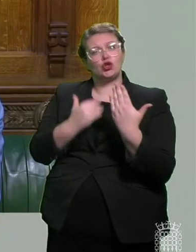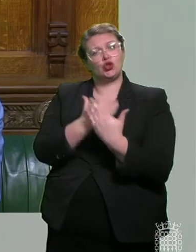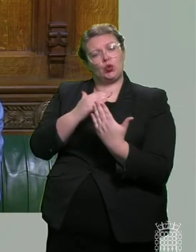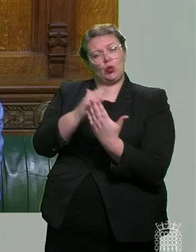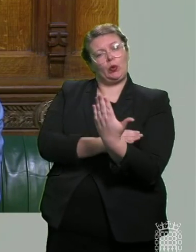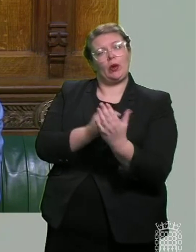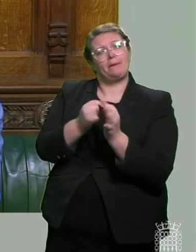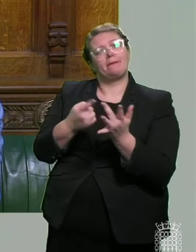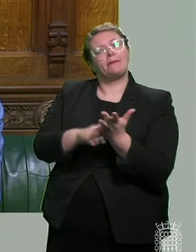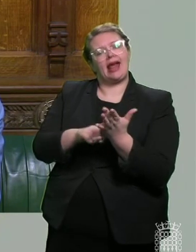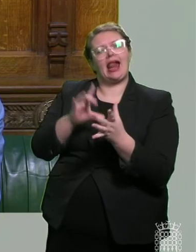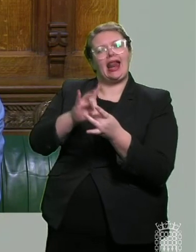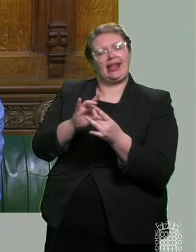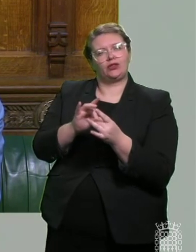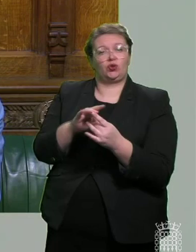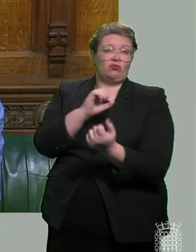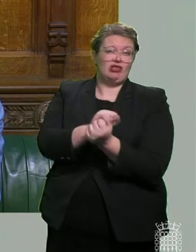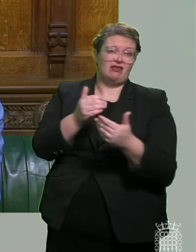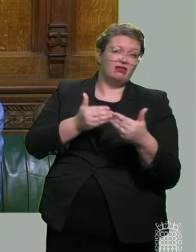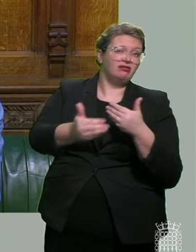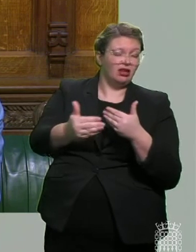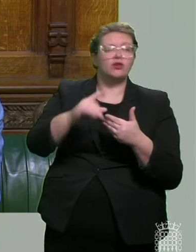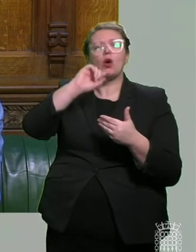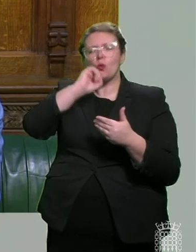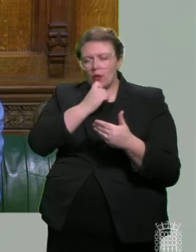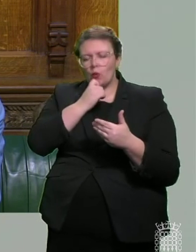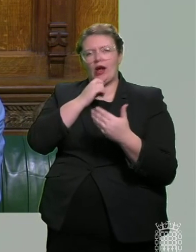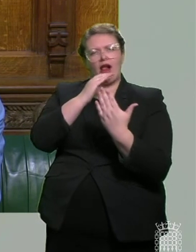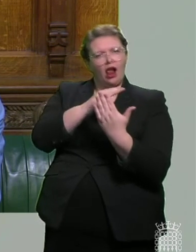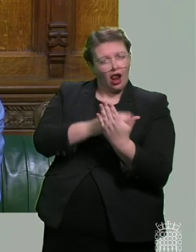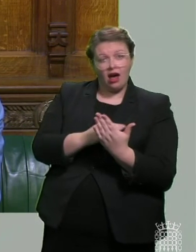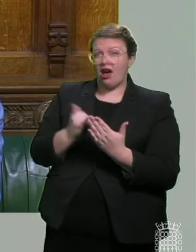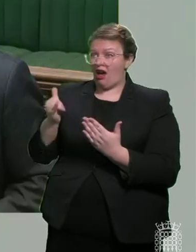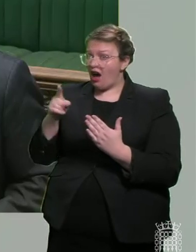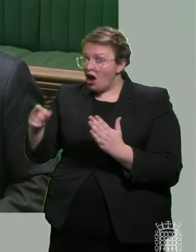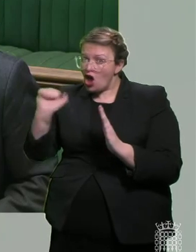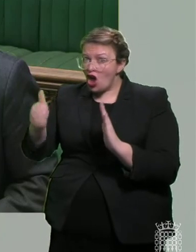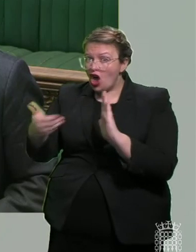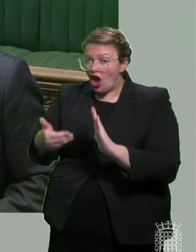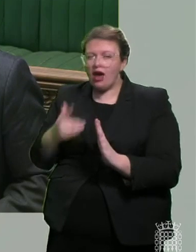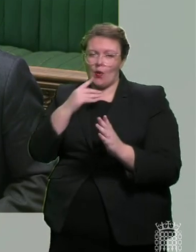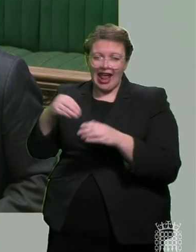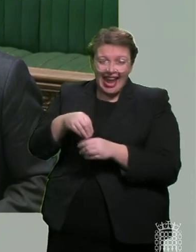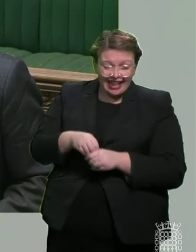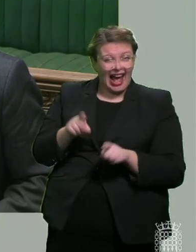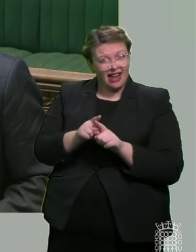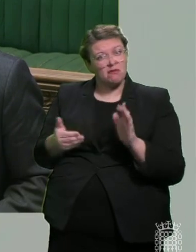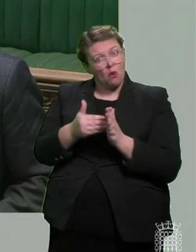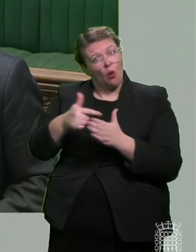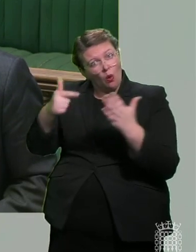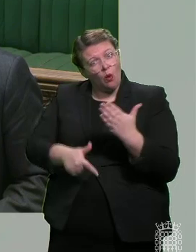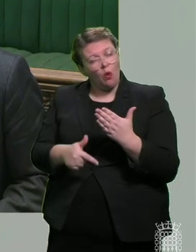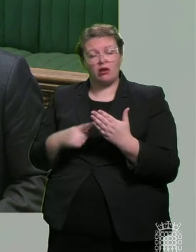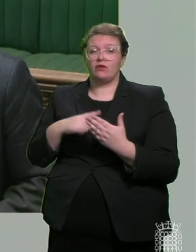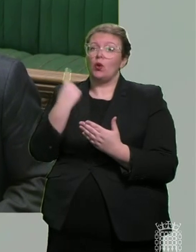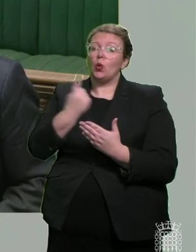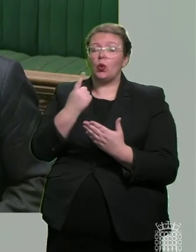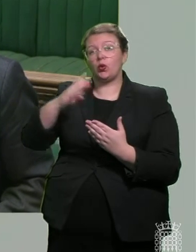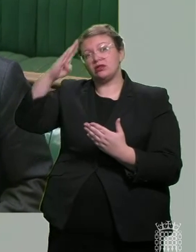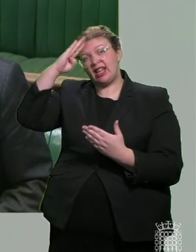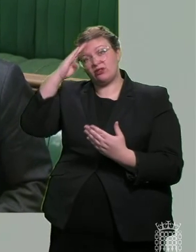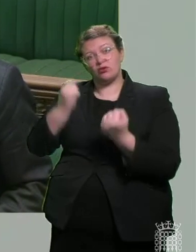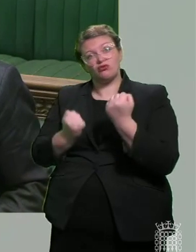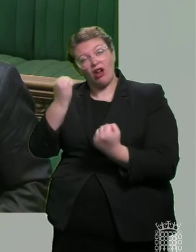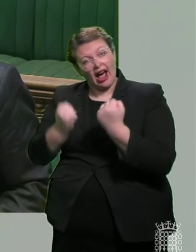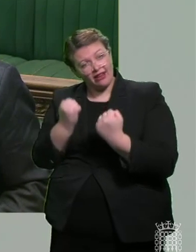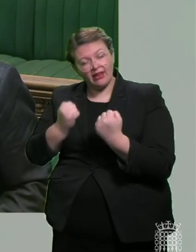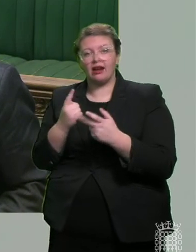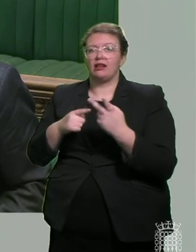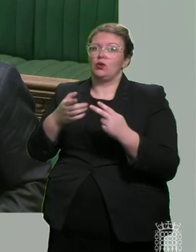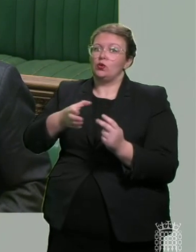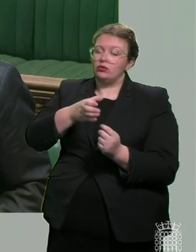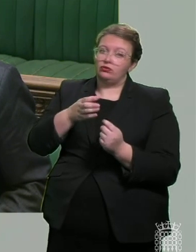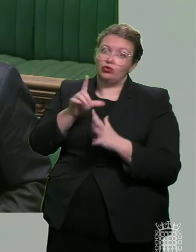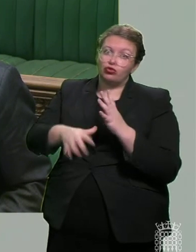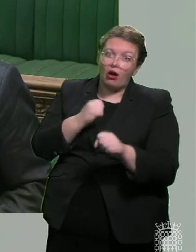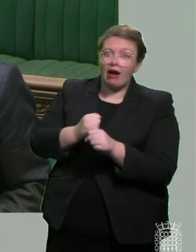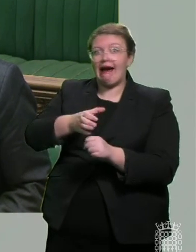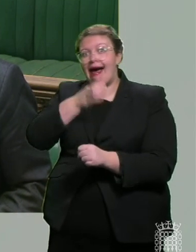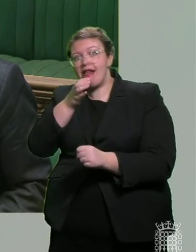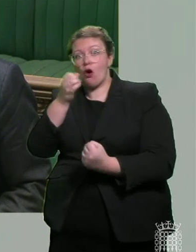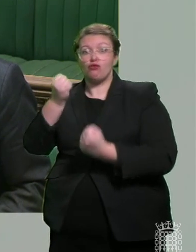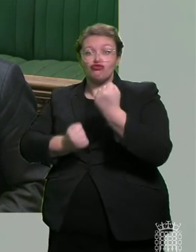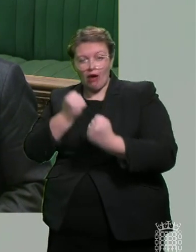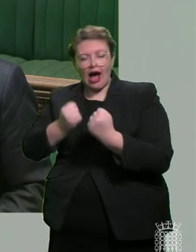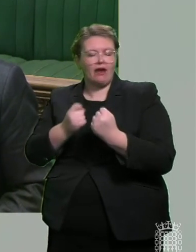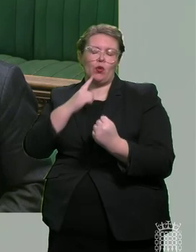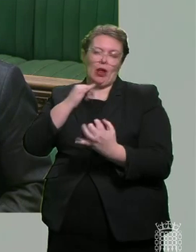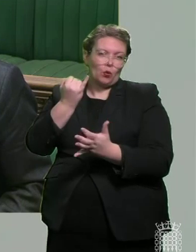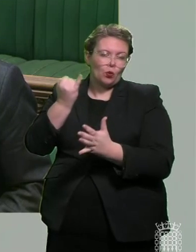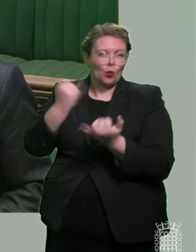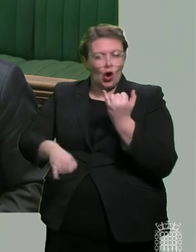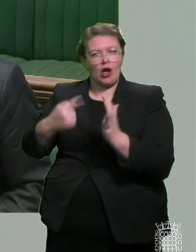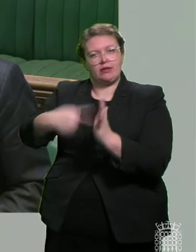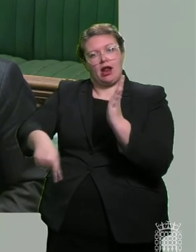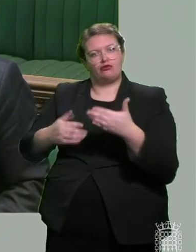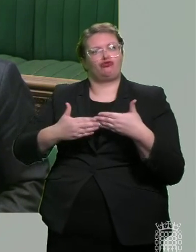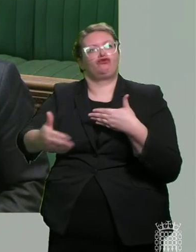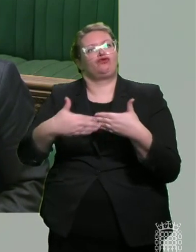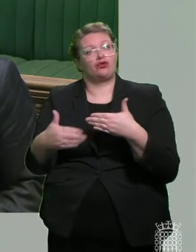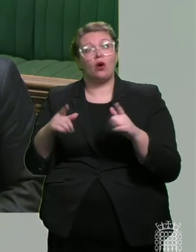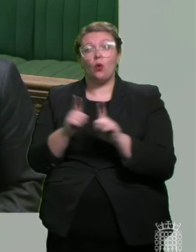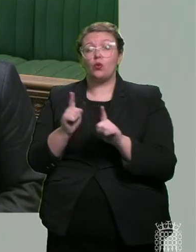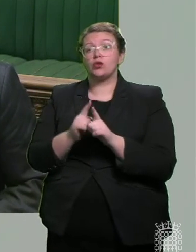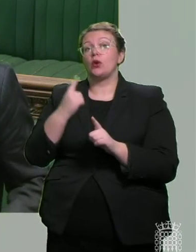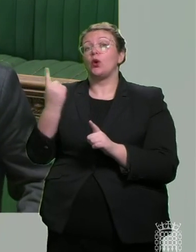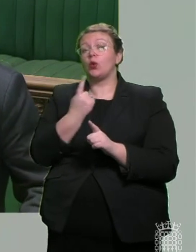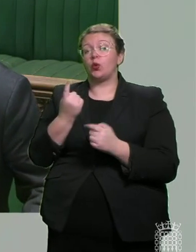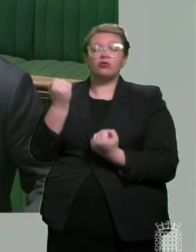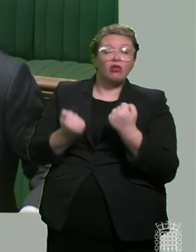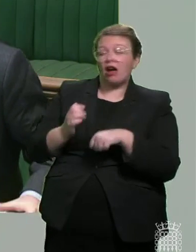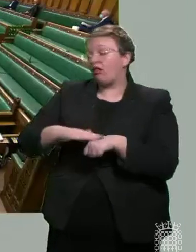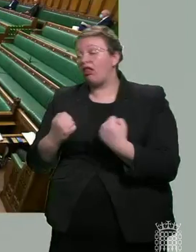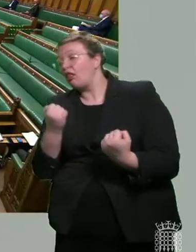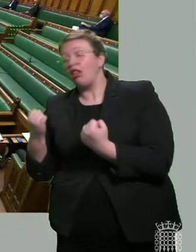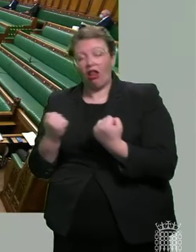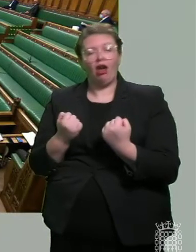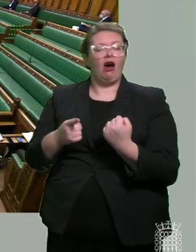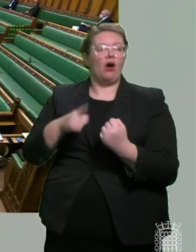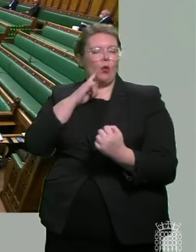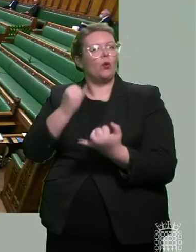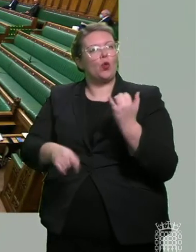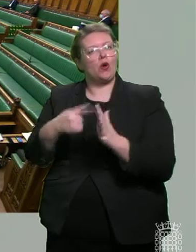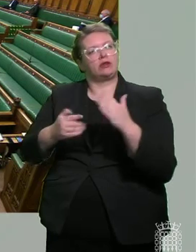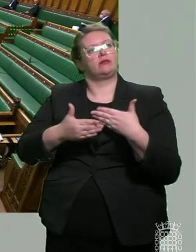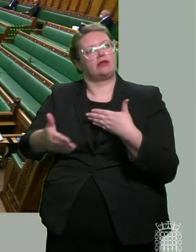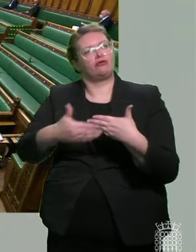Our proposals will, I believe, go as far as, if not even further than, those that she wants by raising the maximum penalty for causing death by careless driving when under the influence of drugs or alcohol, and they will tighten the law for those who cause serious injury by careless driving.